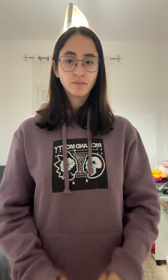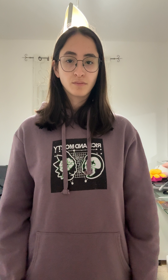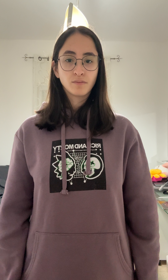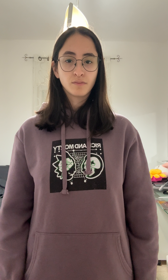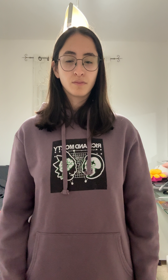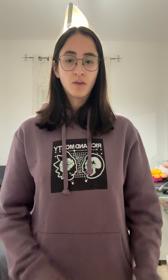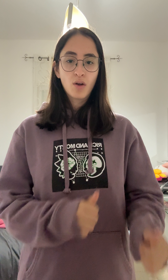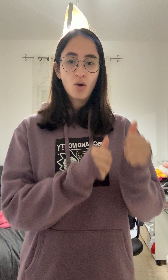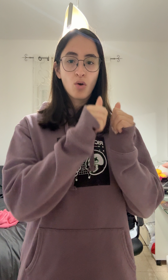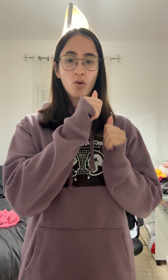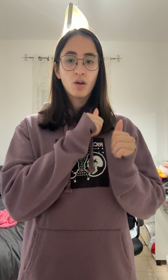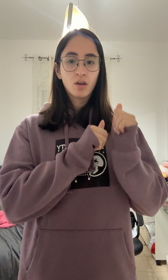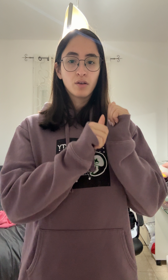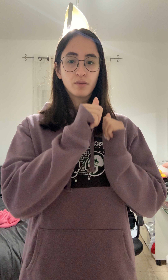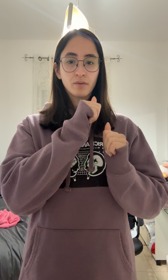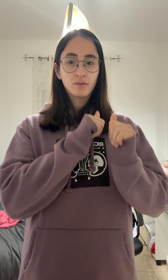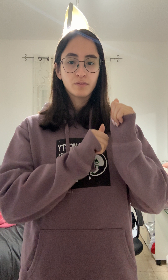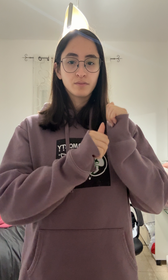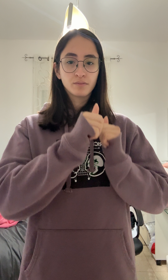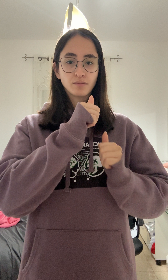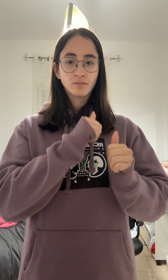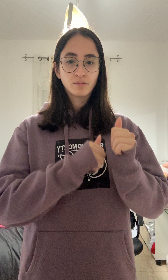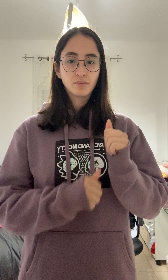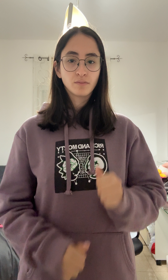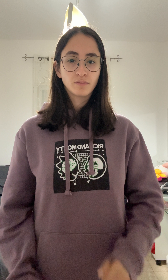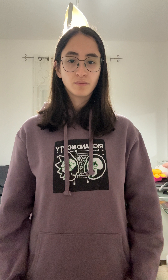כאב